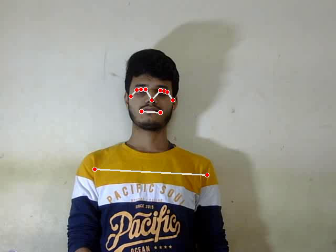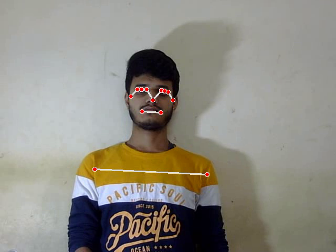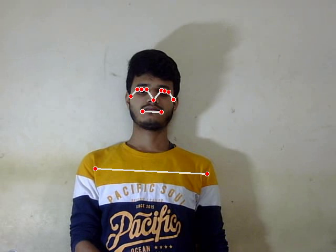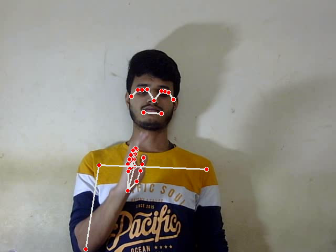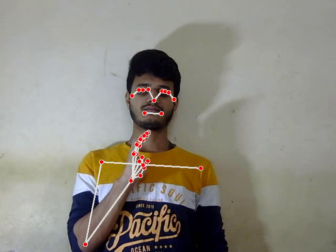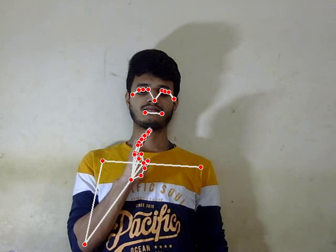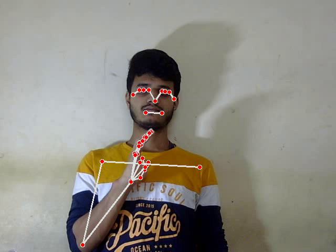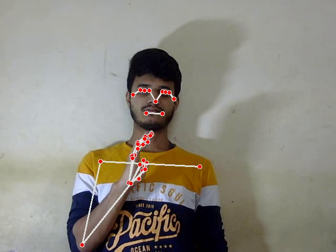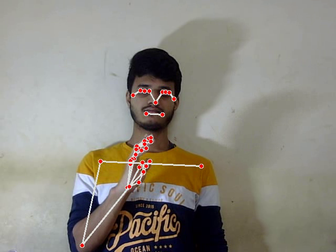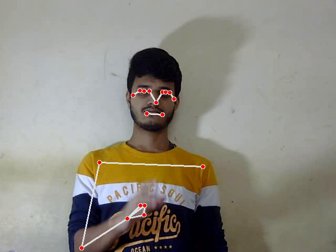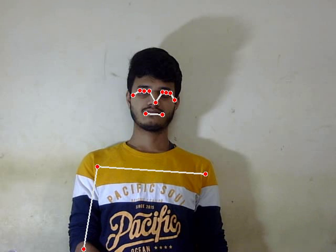fine